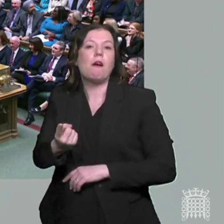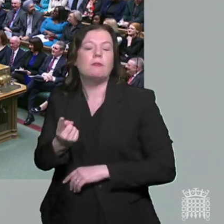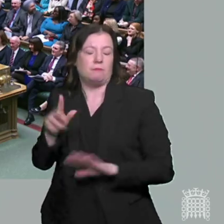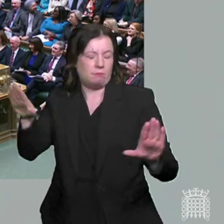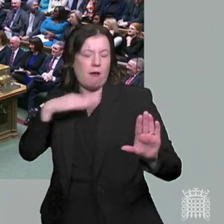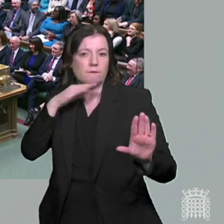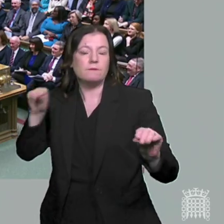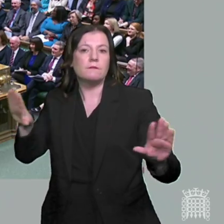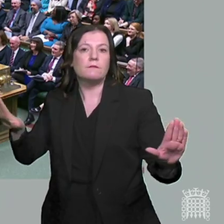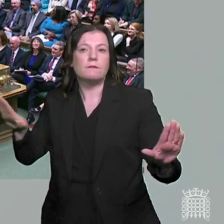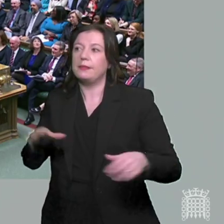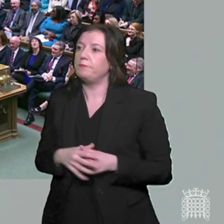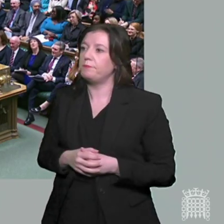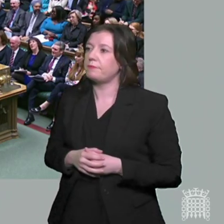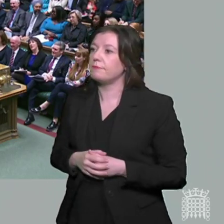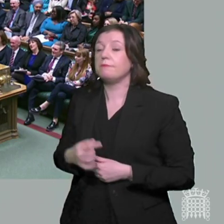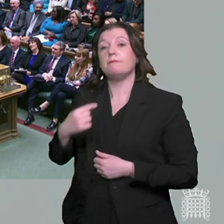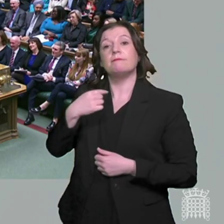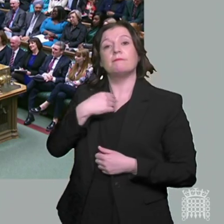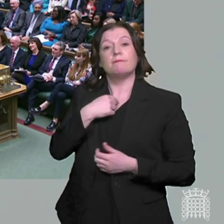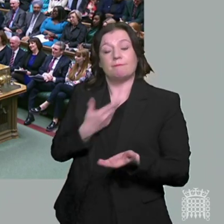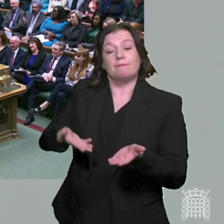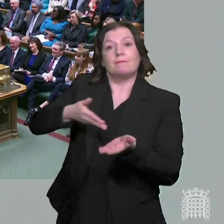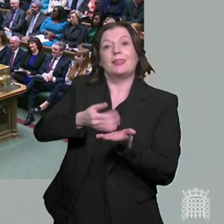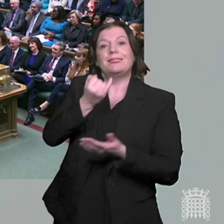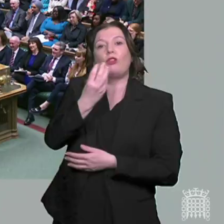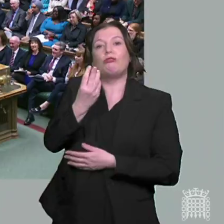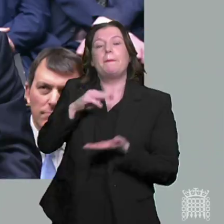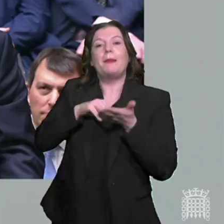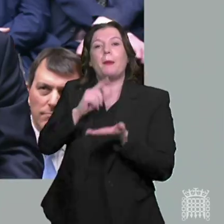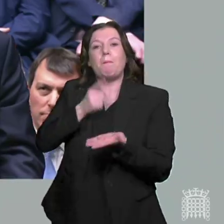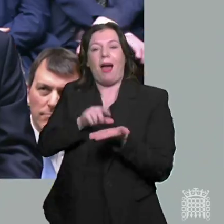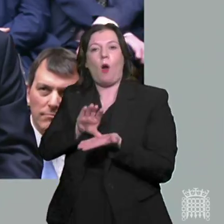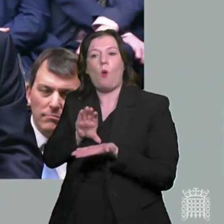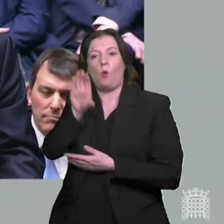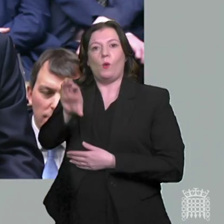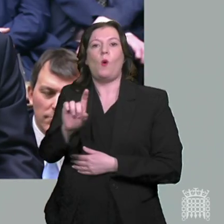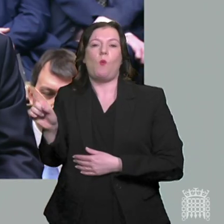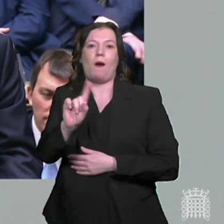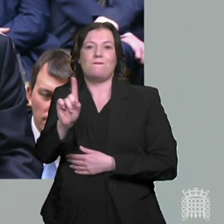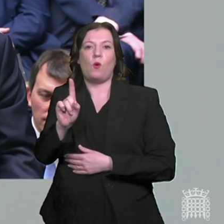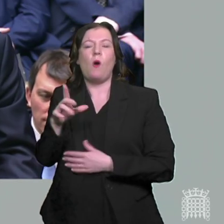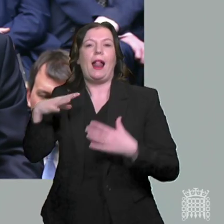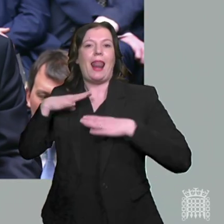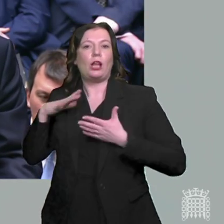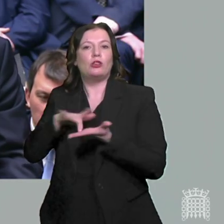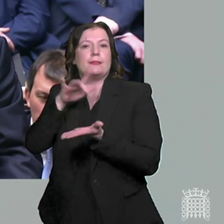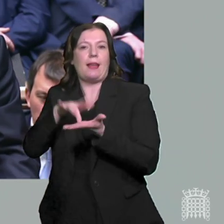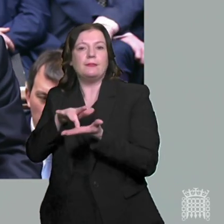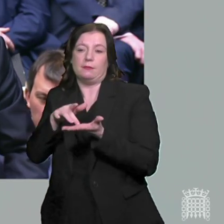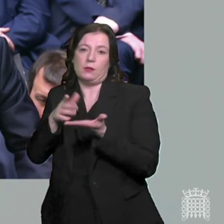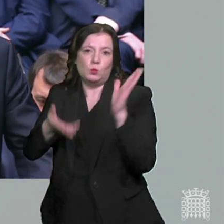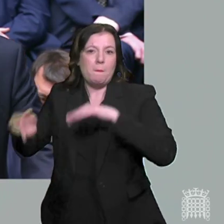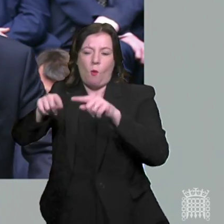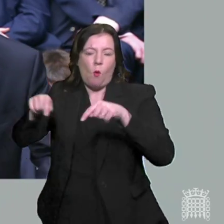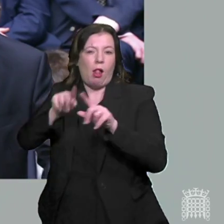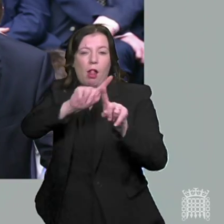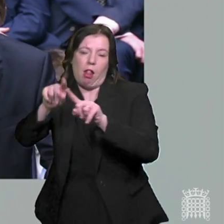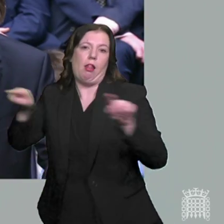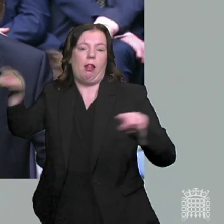Today I am providing a £63 million fund to keep our public leisure centres and pools afloat.